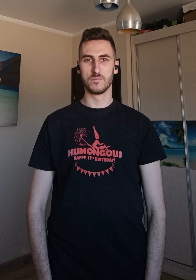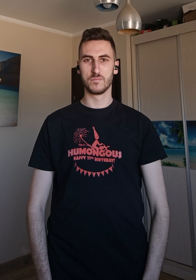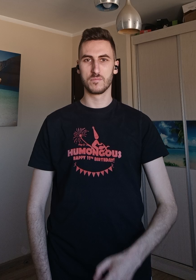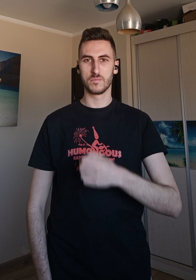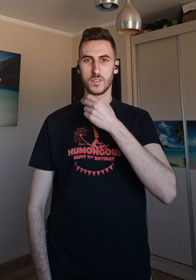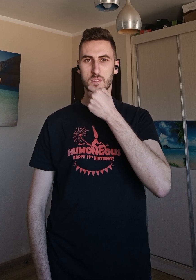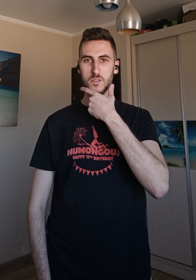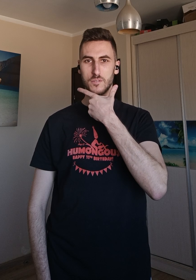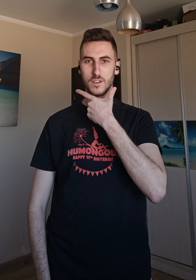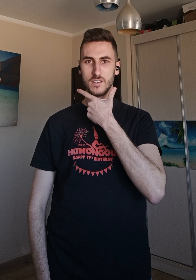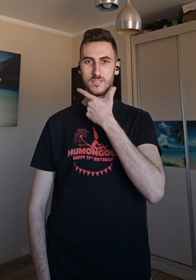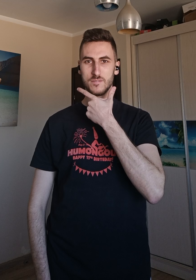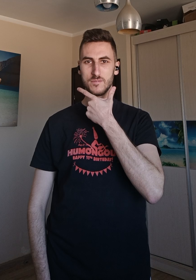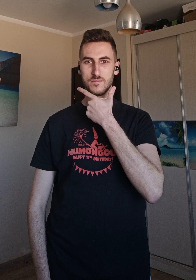תרופה